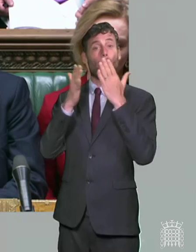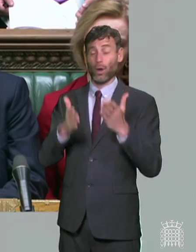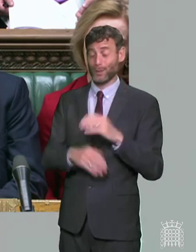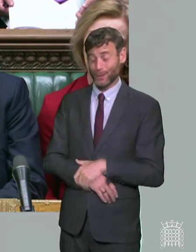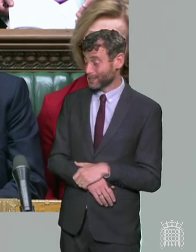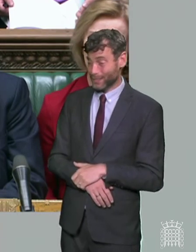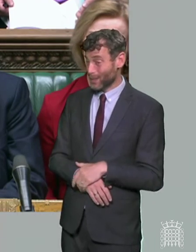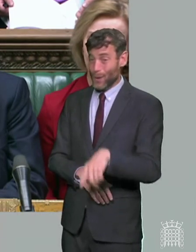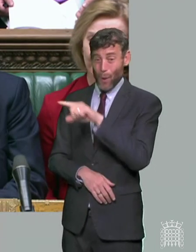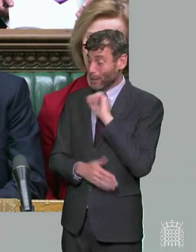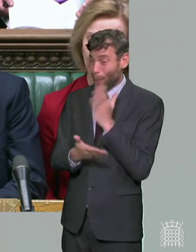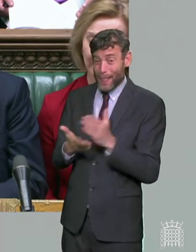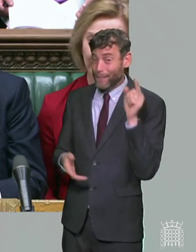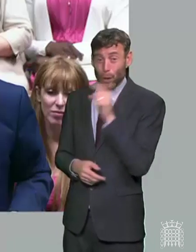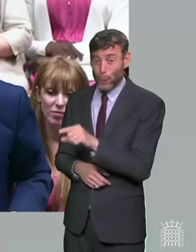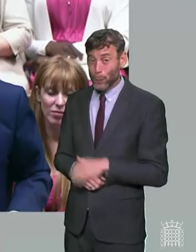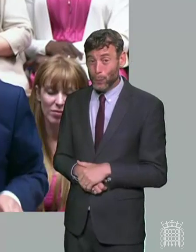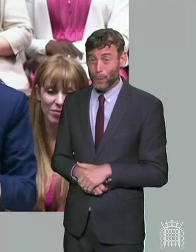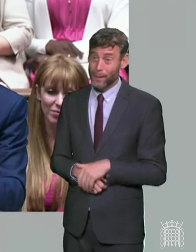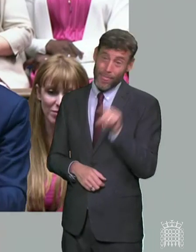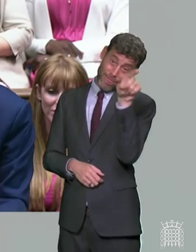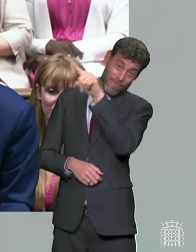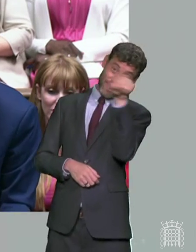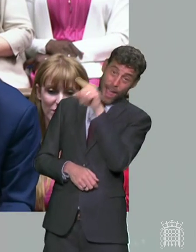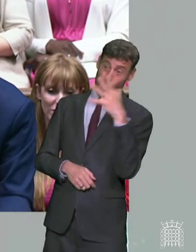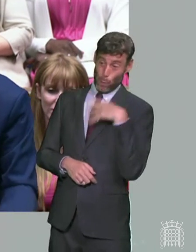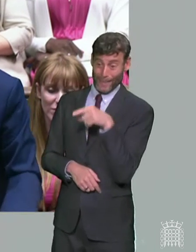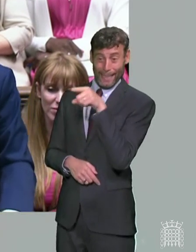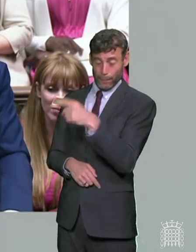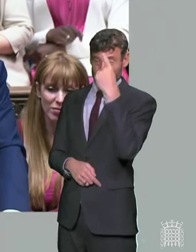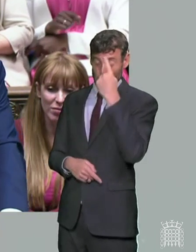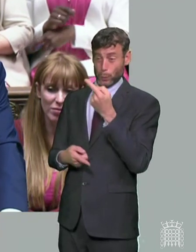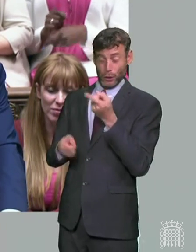Conservative Members want him to change, but he cannot.